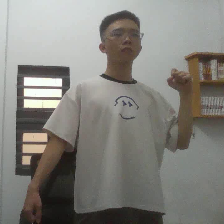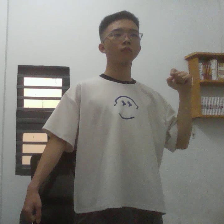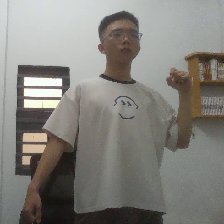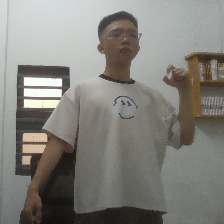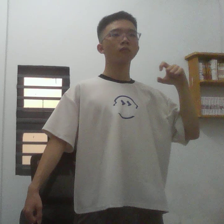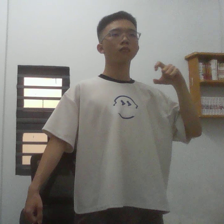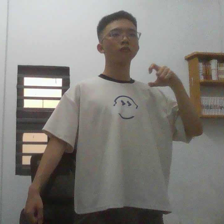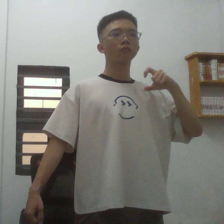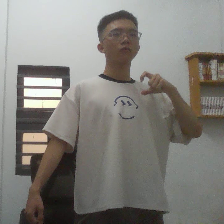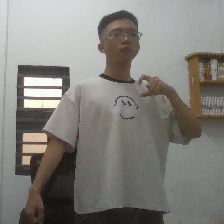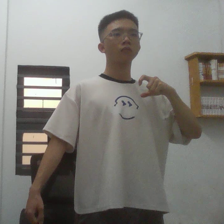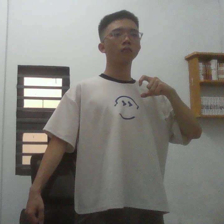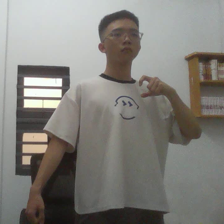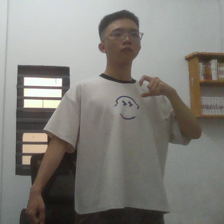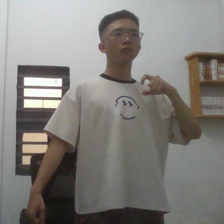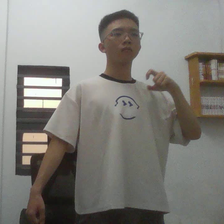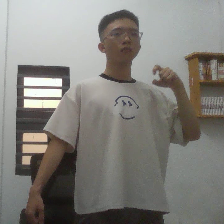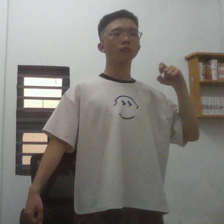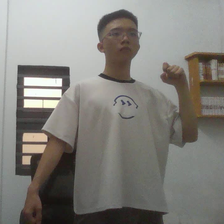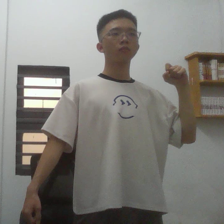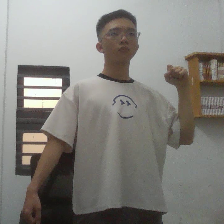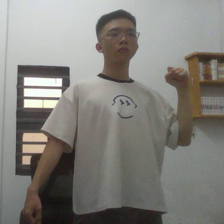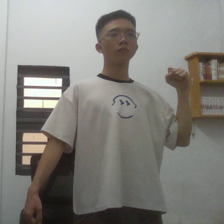giau co